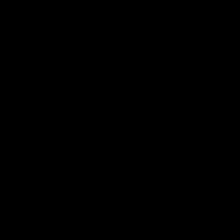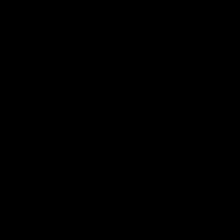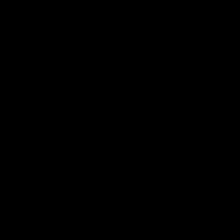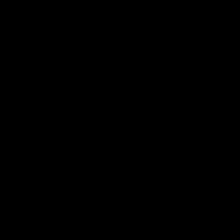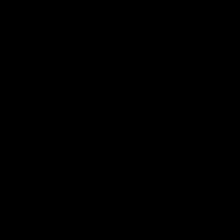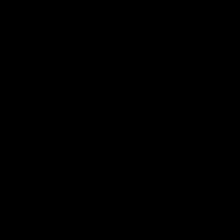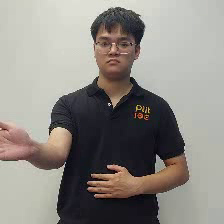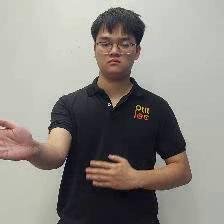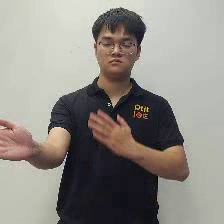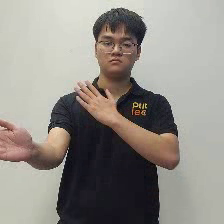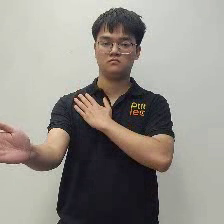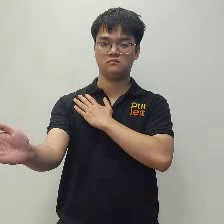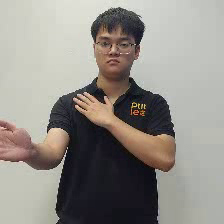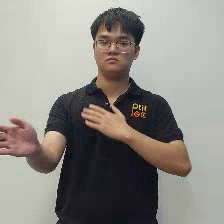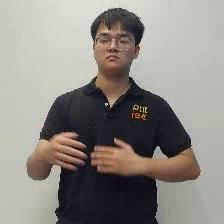Rẽ phải